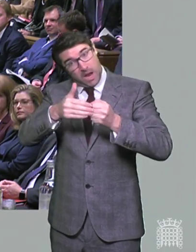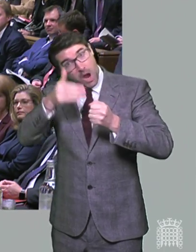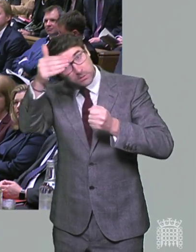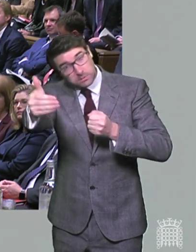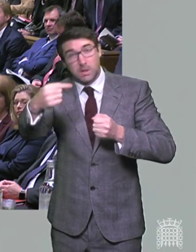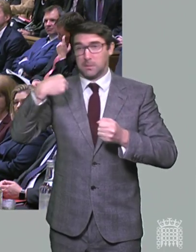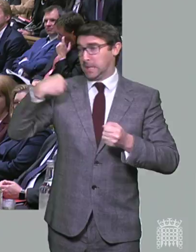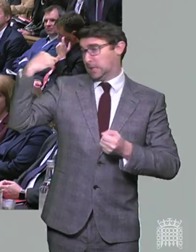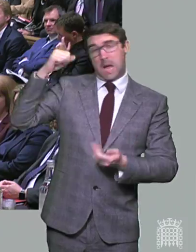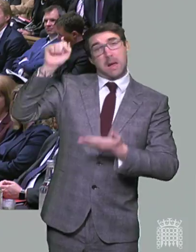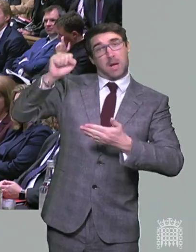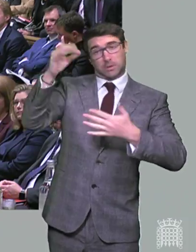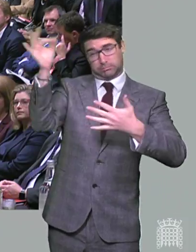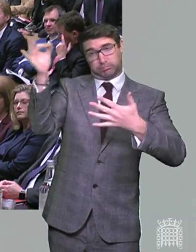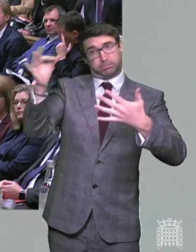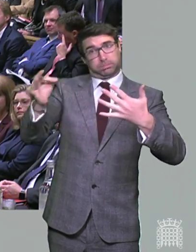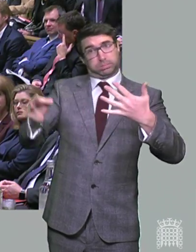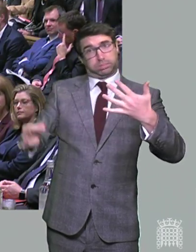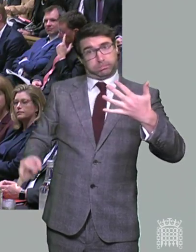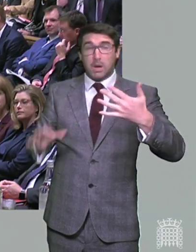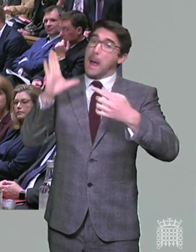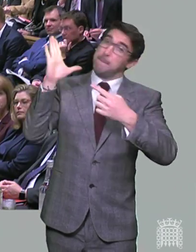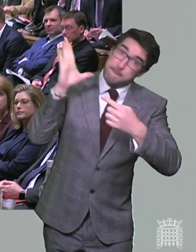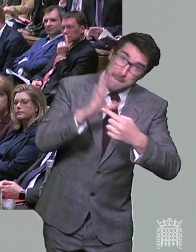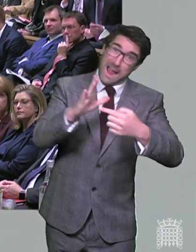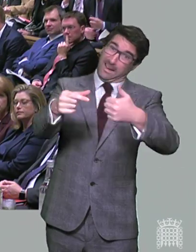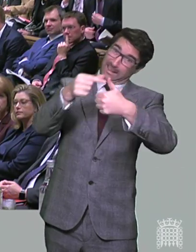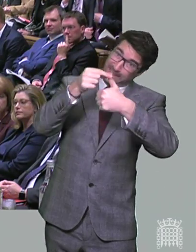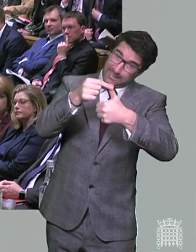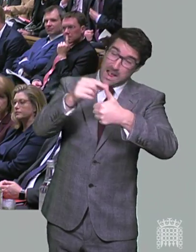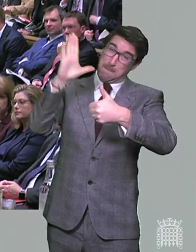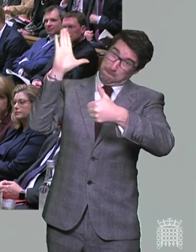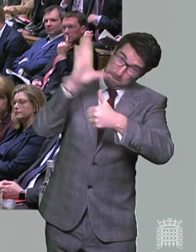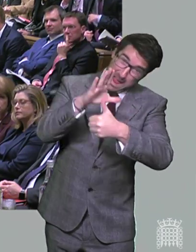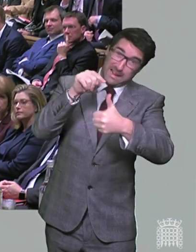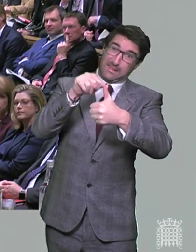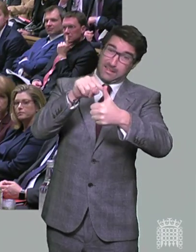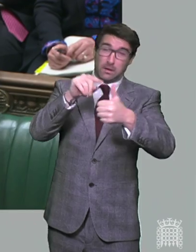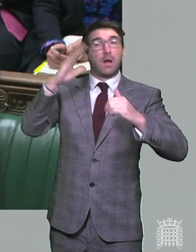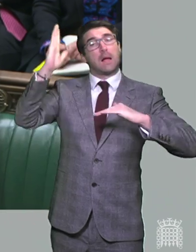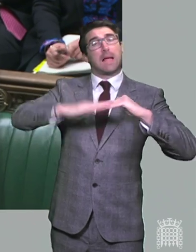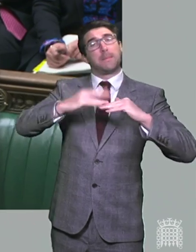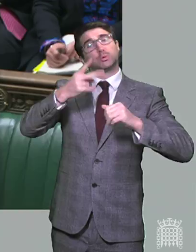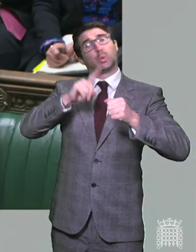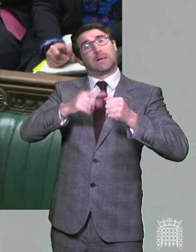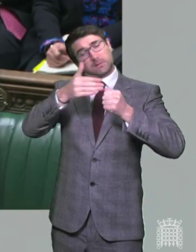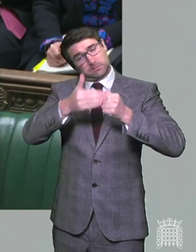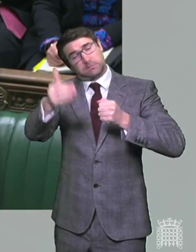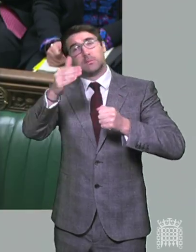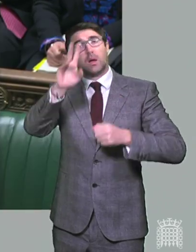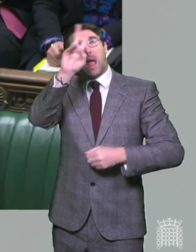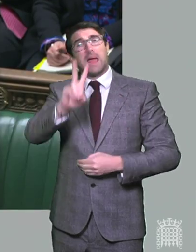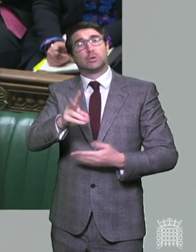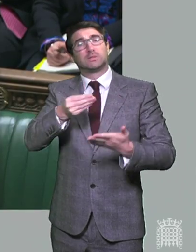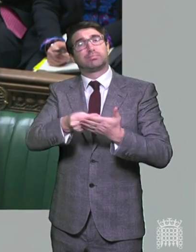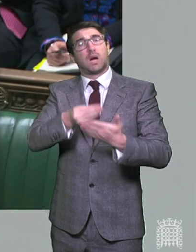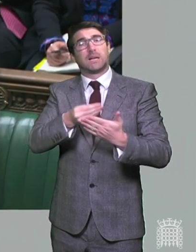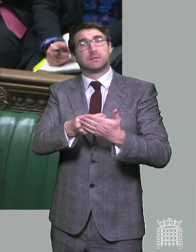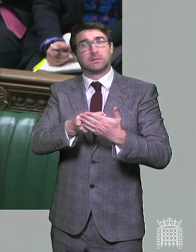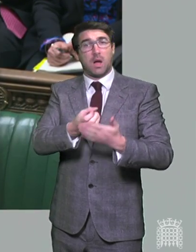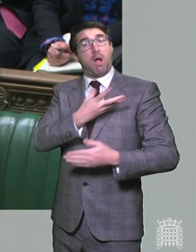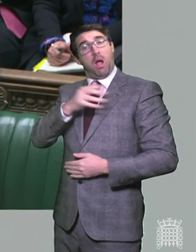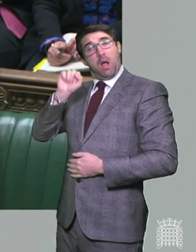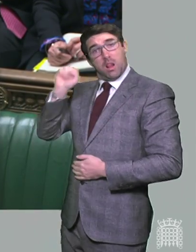The fact is that all the Opposition have said is that people should be supported for six months.